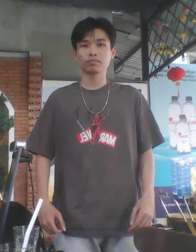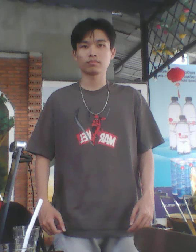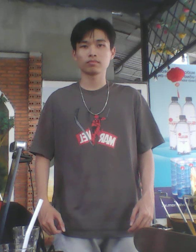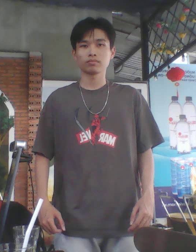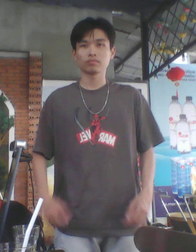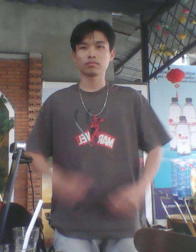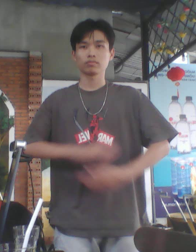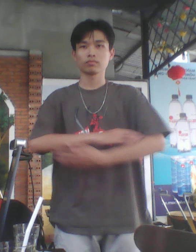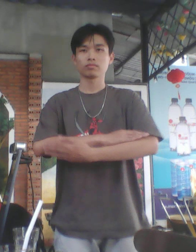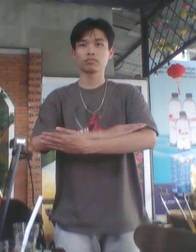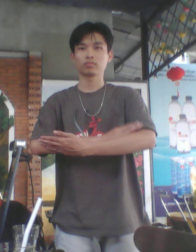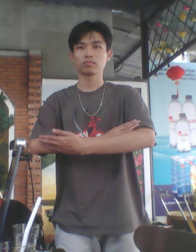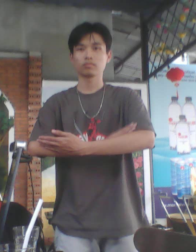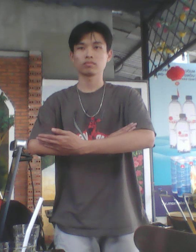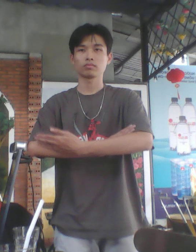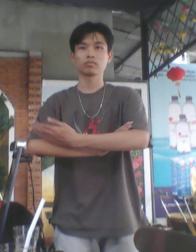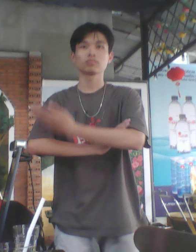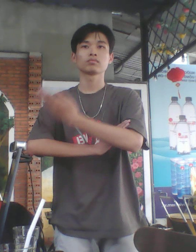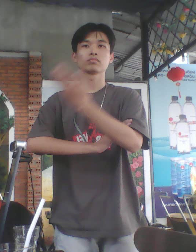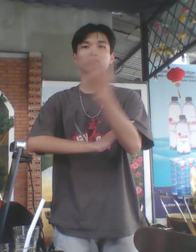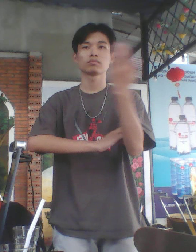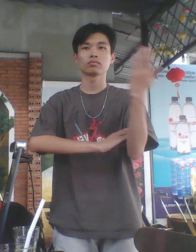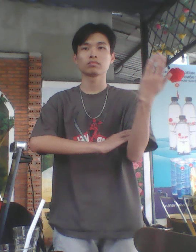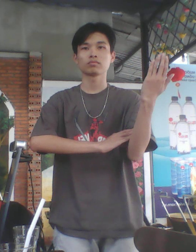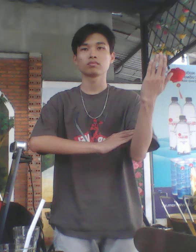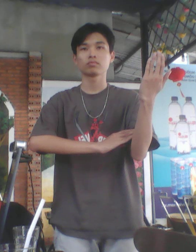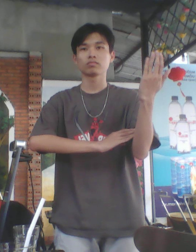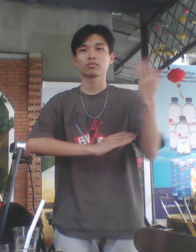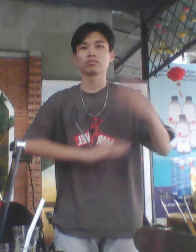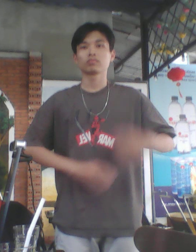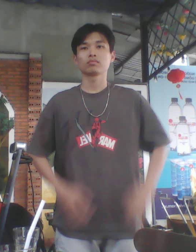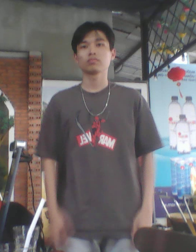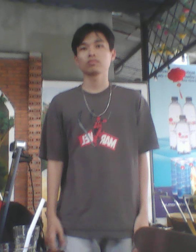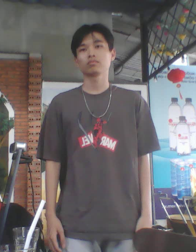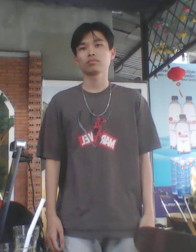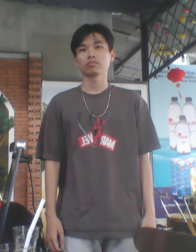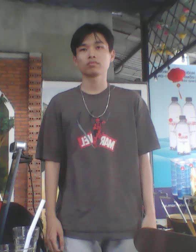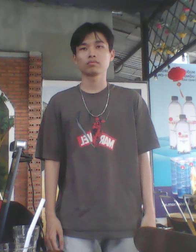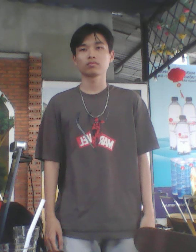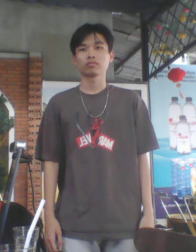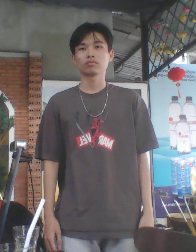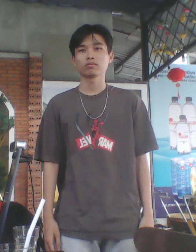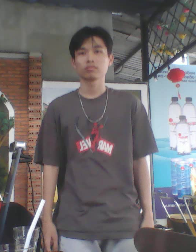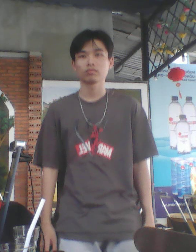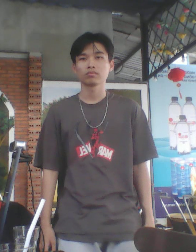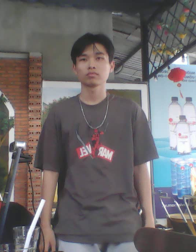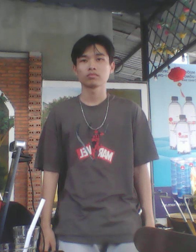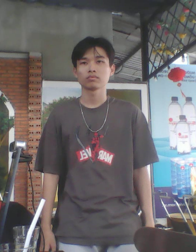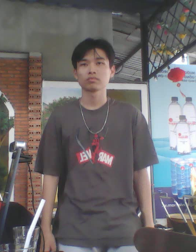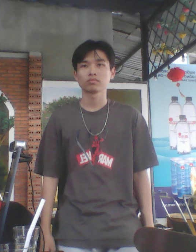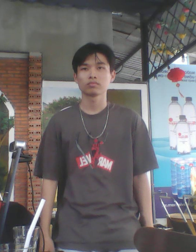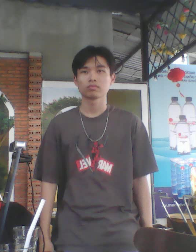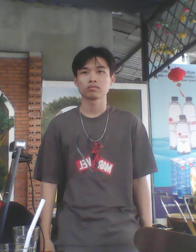buoi sang